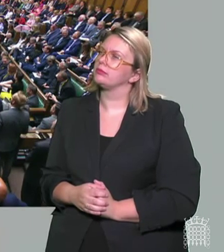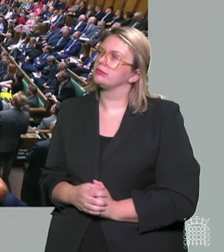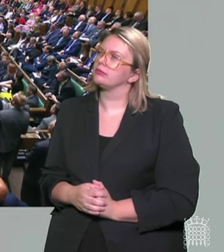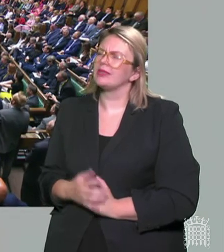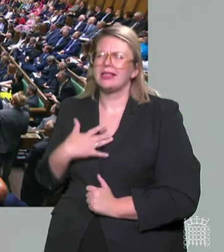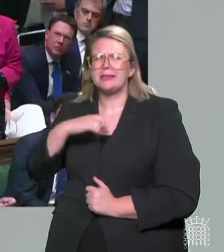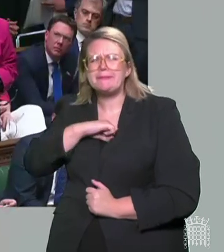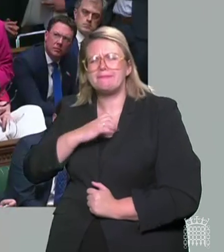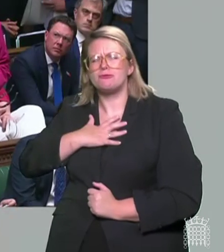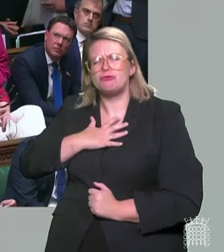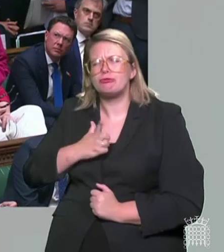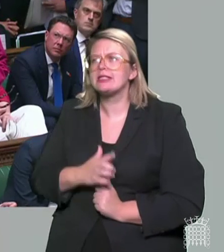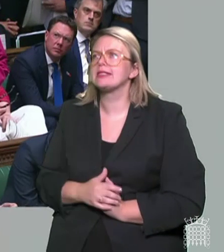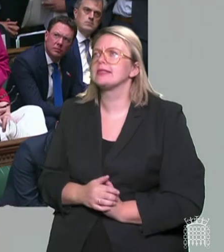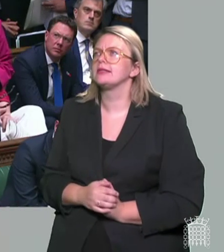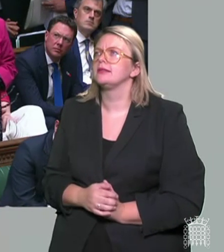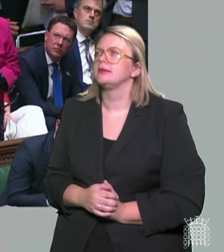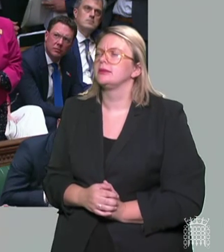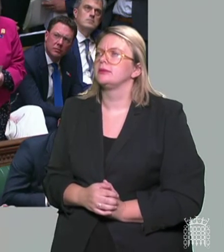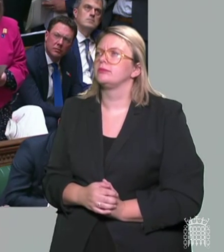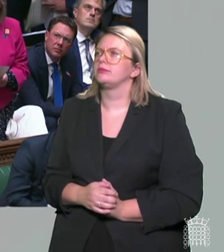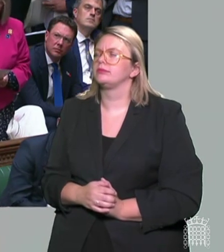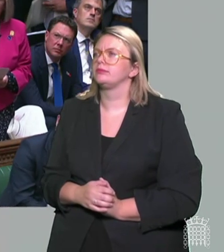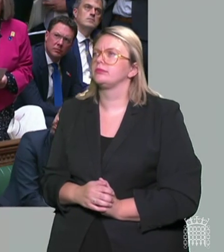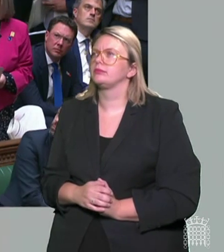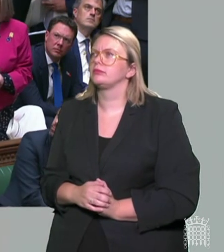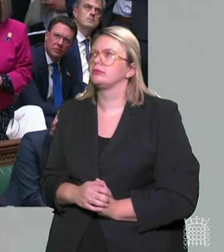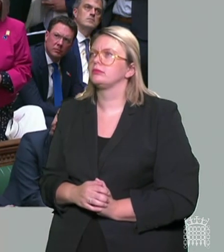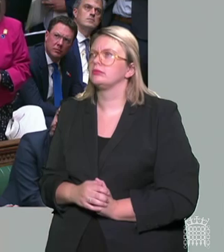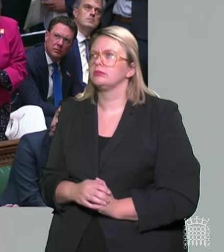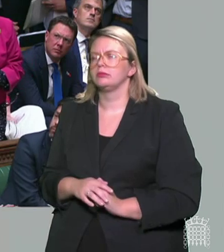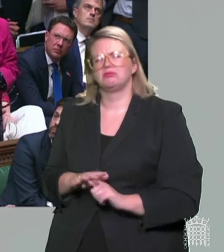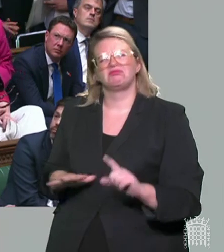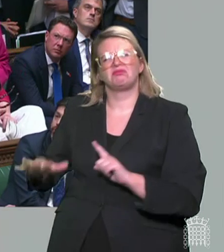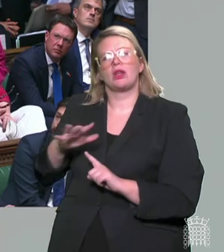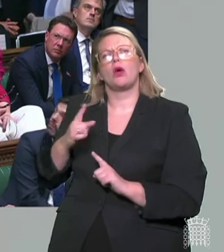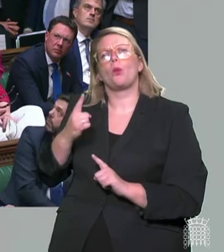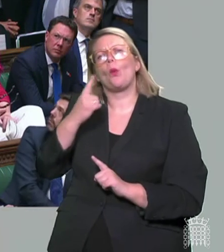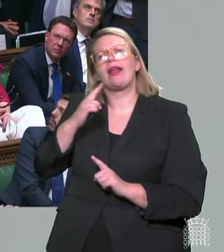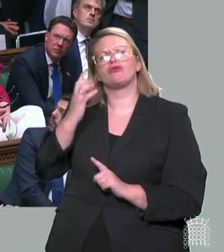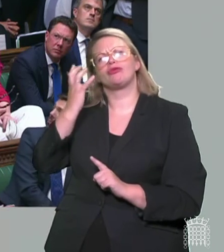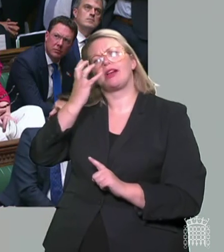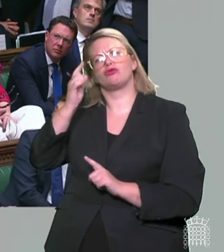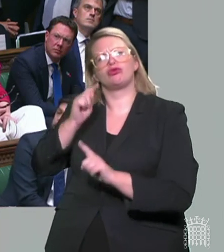Around 1,000 delegates from 100 countries are at the freedom of religion or belief international ministerial